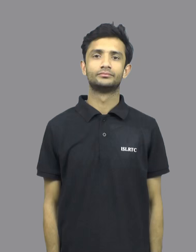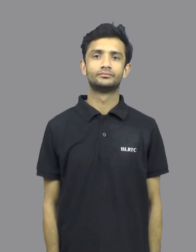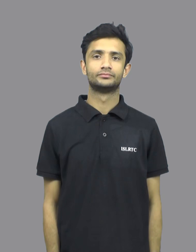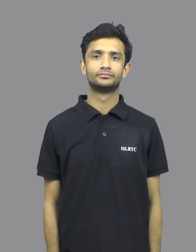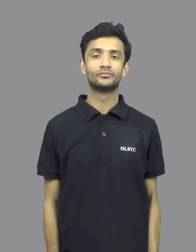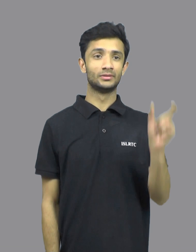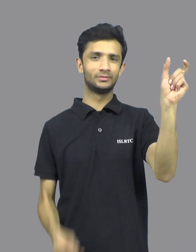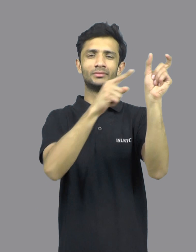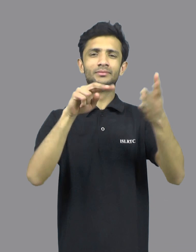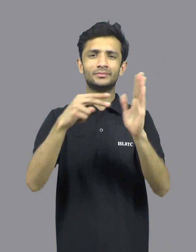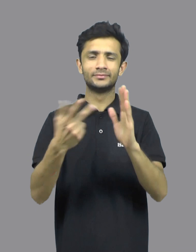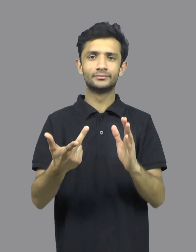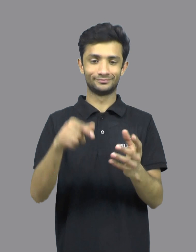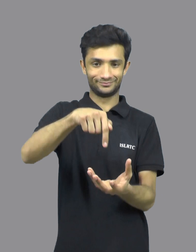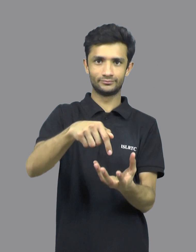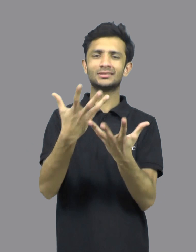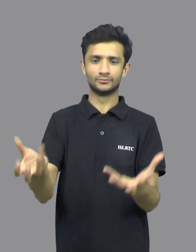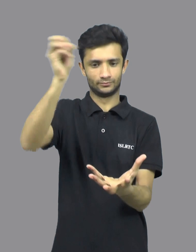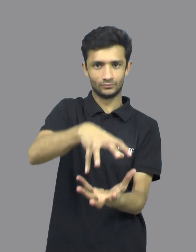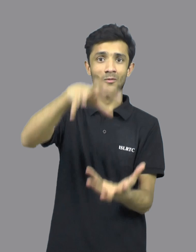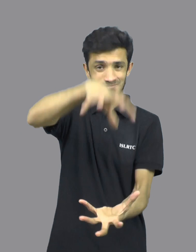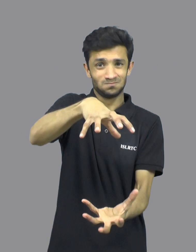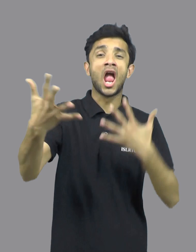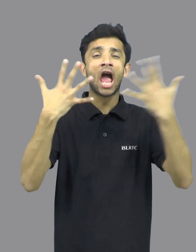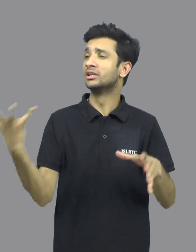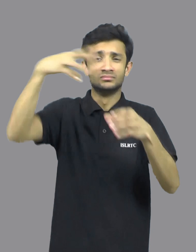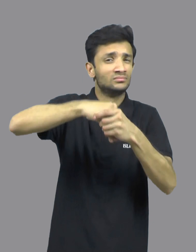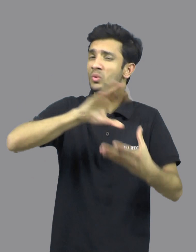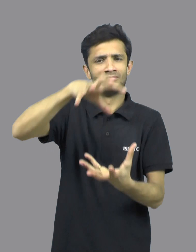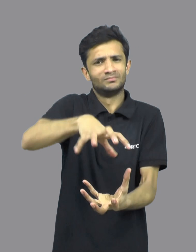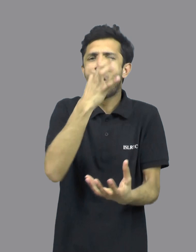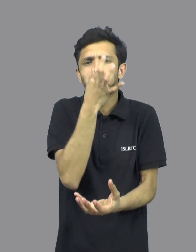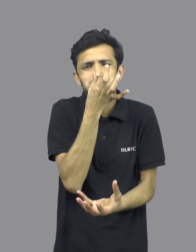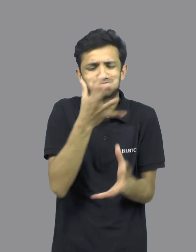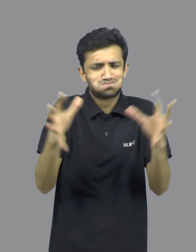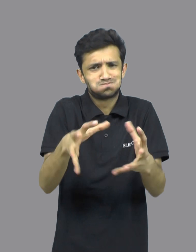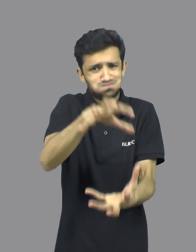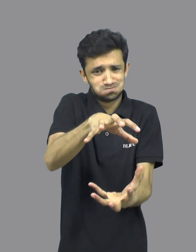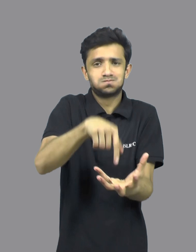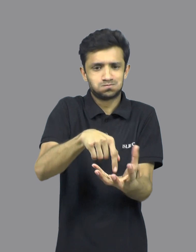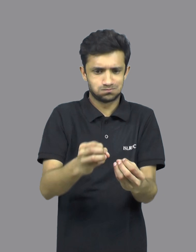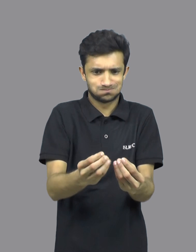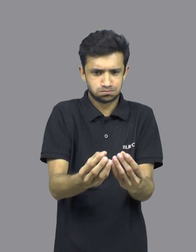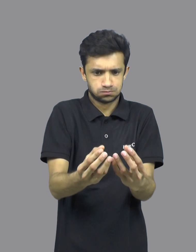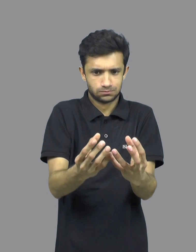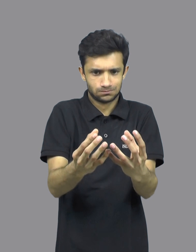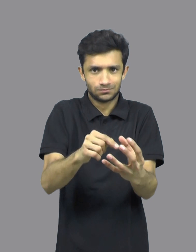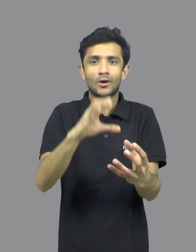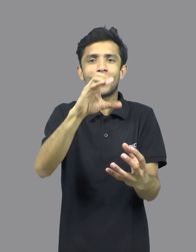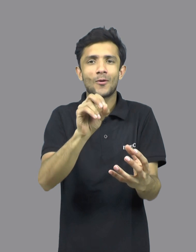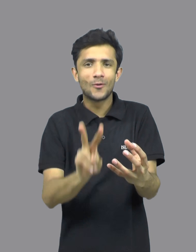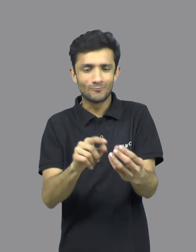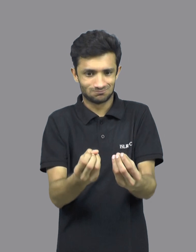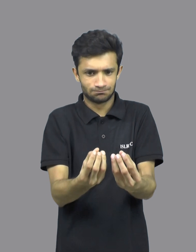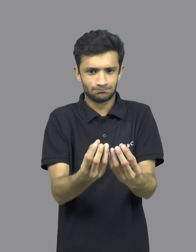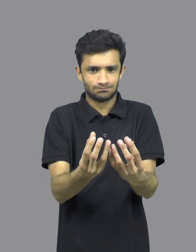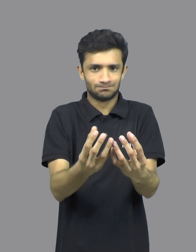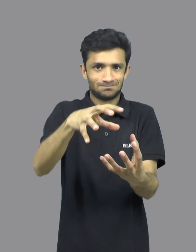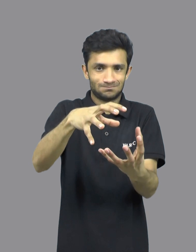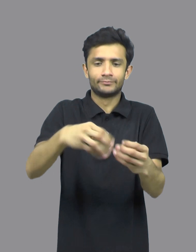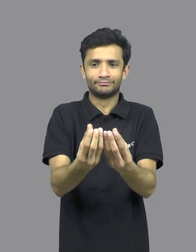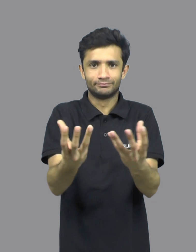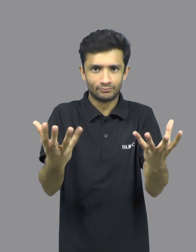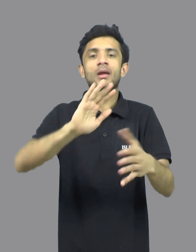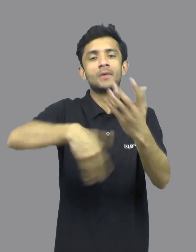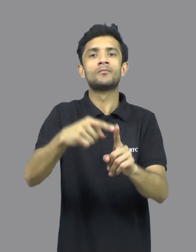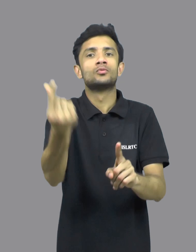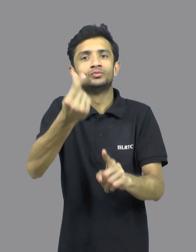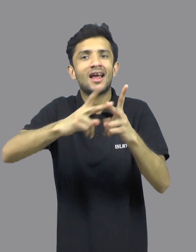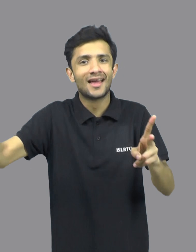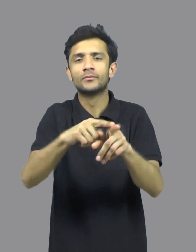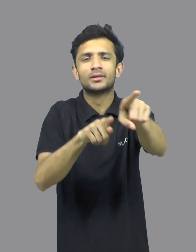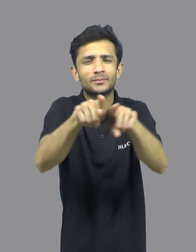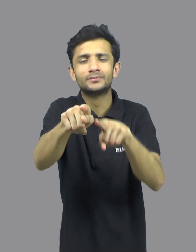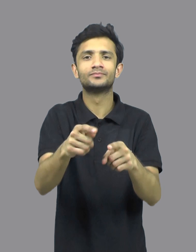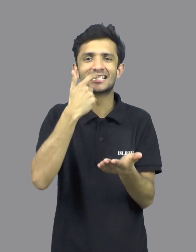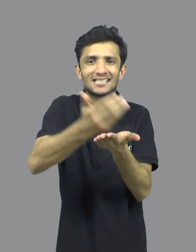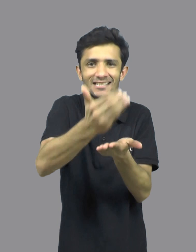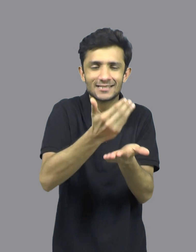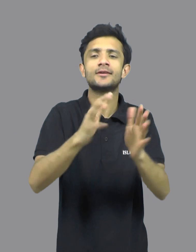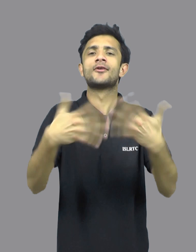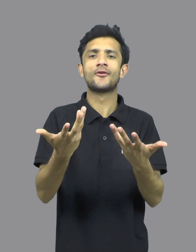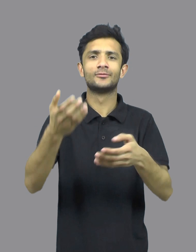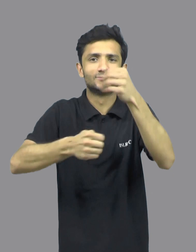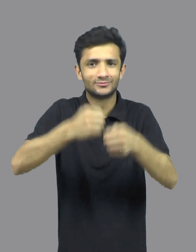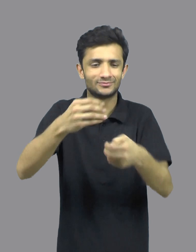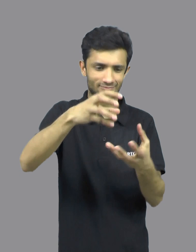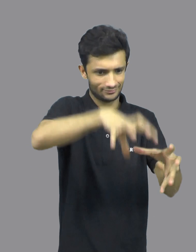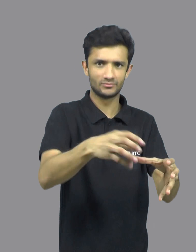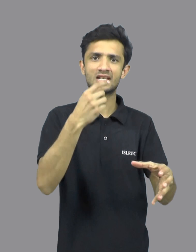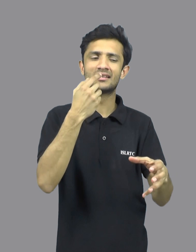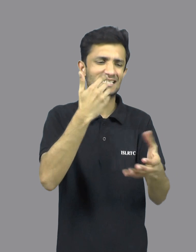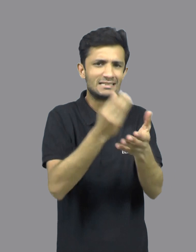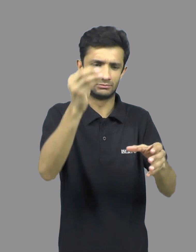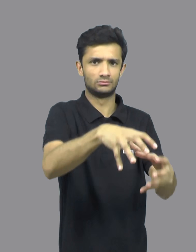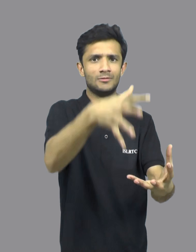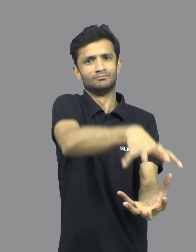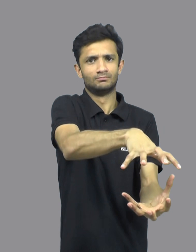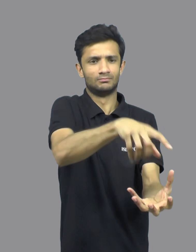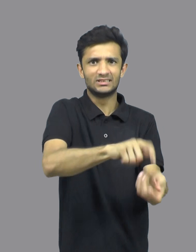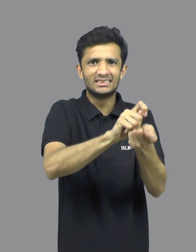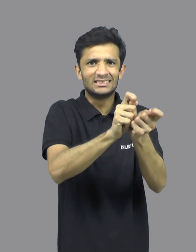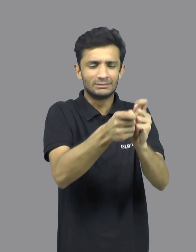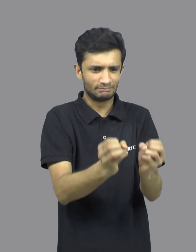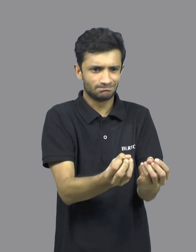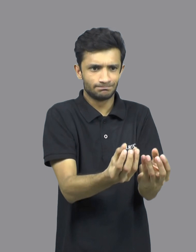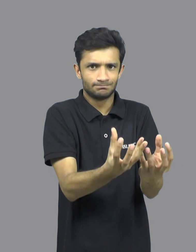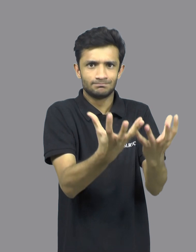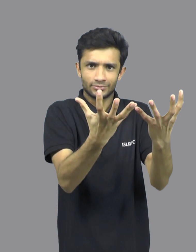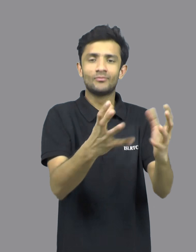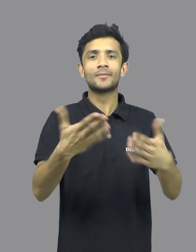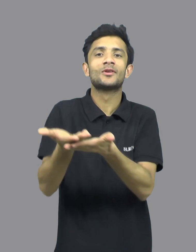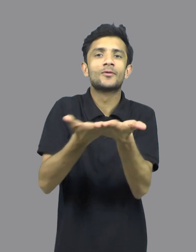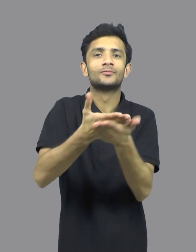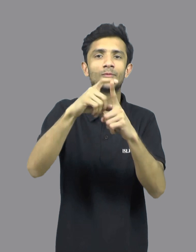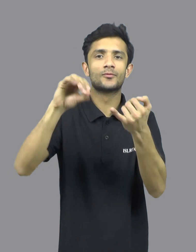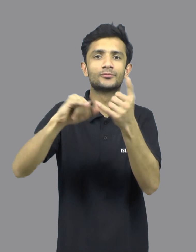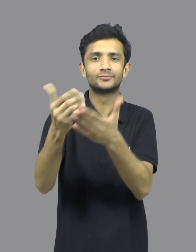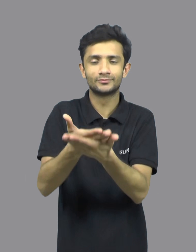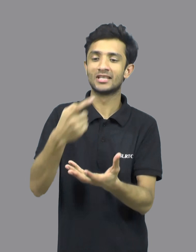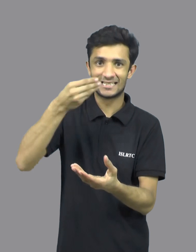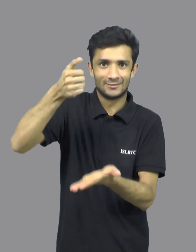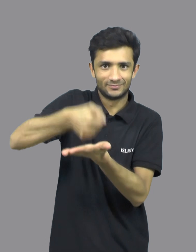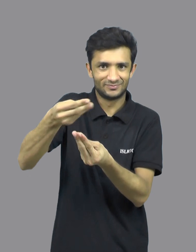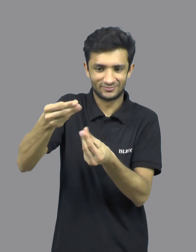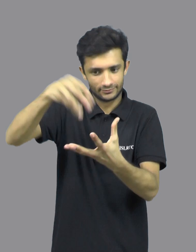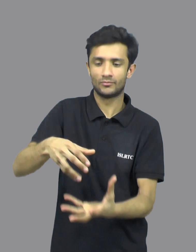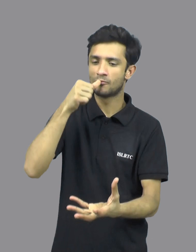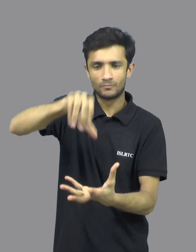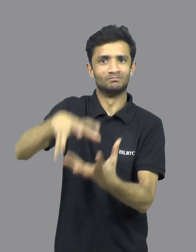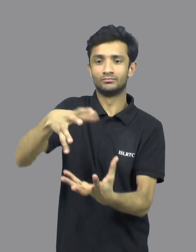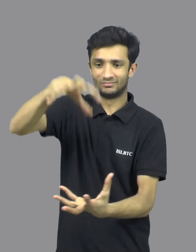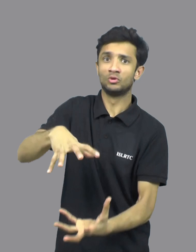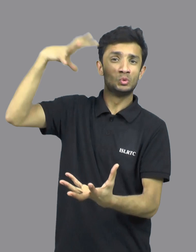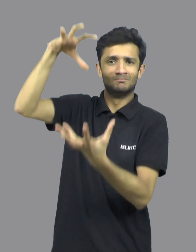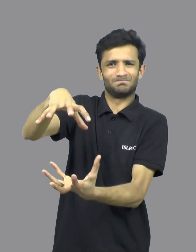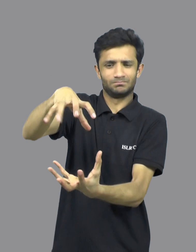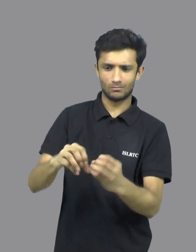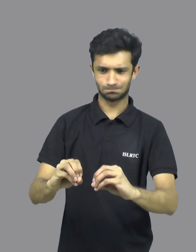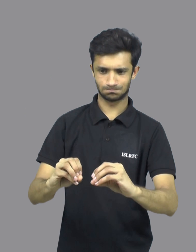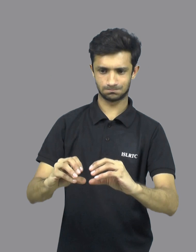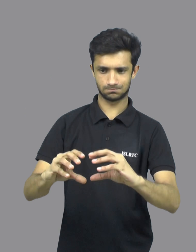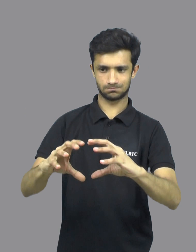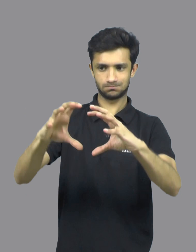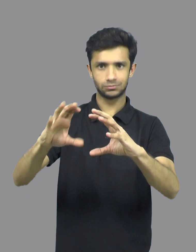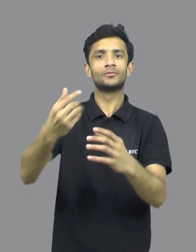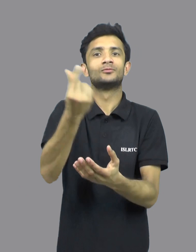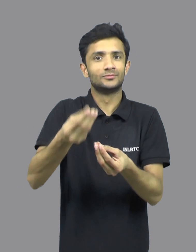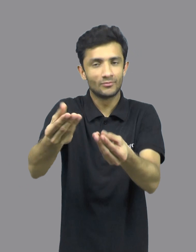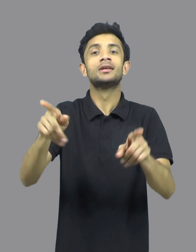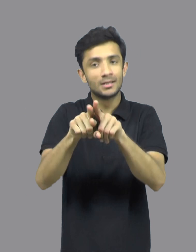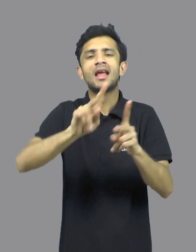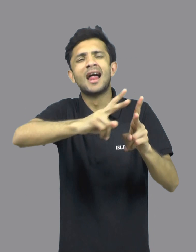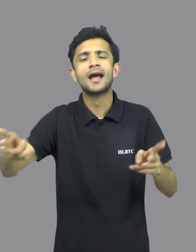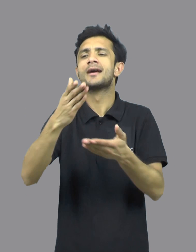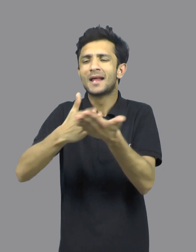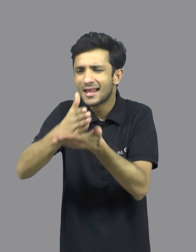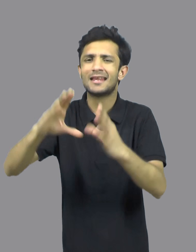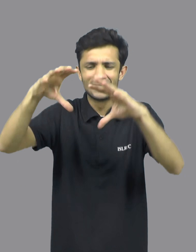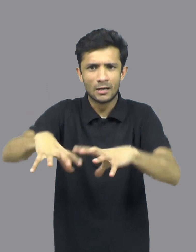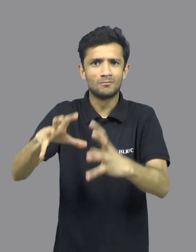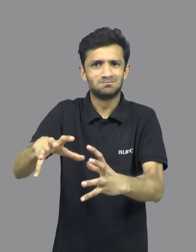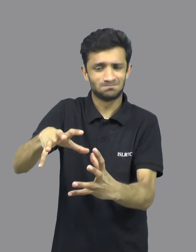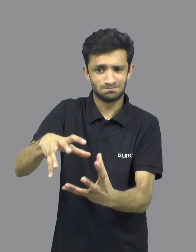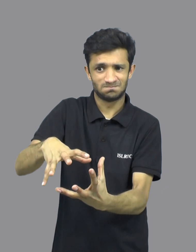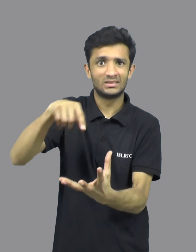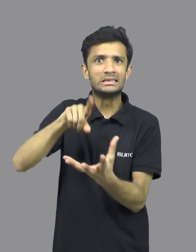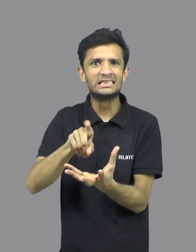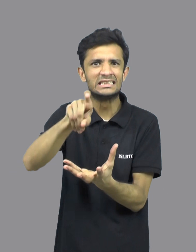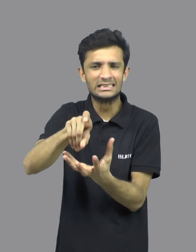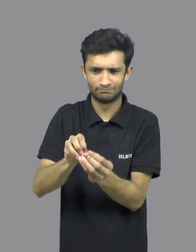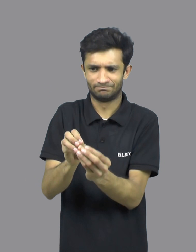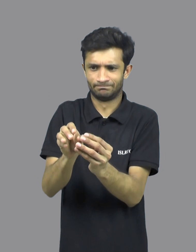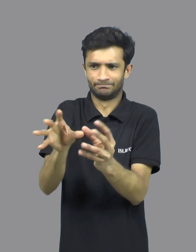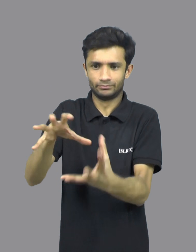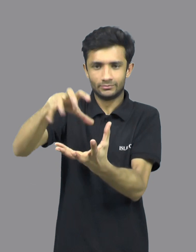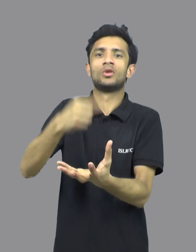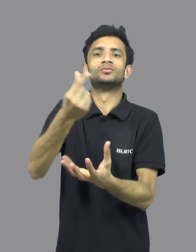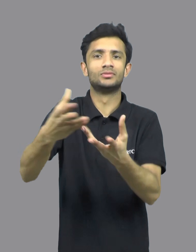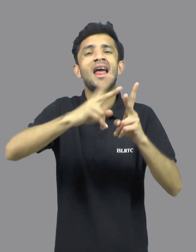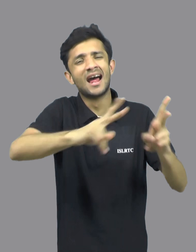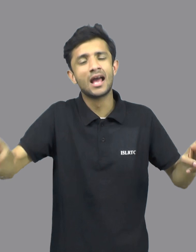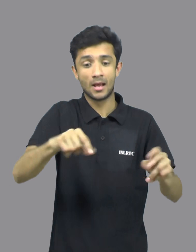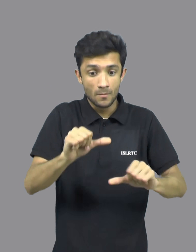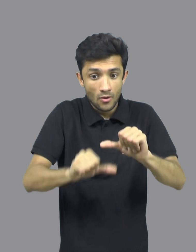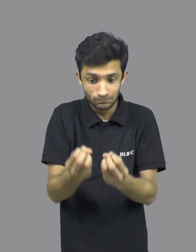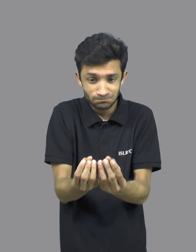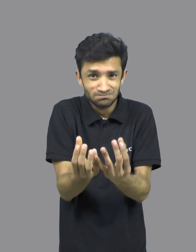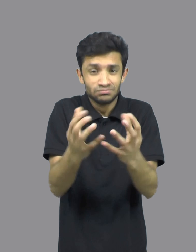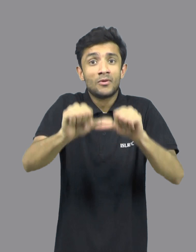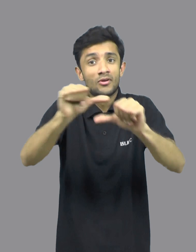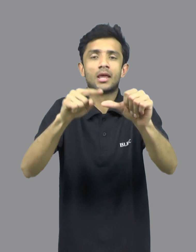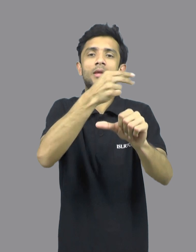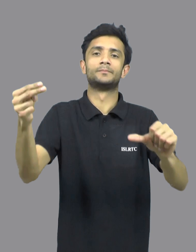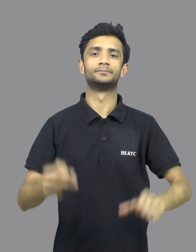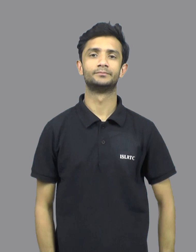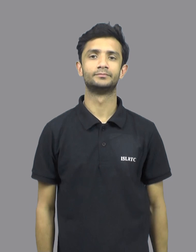Fermentation